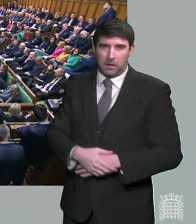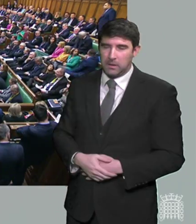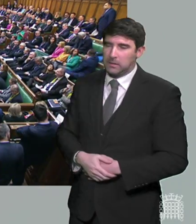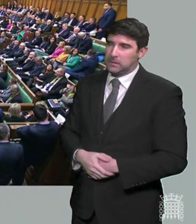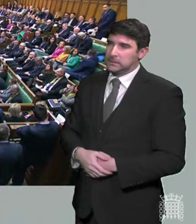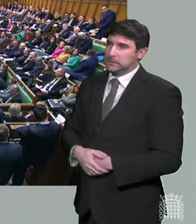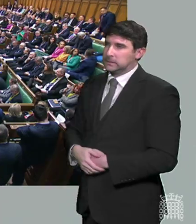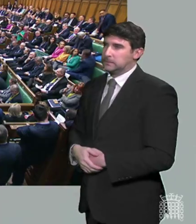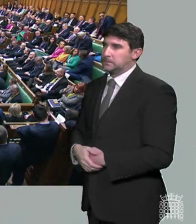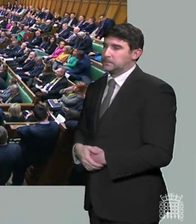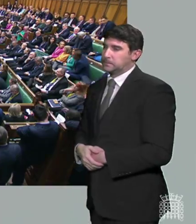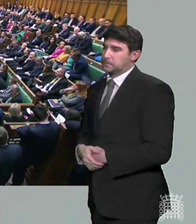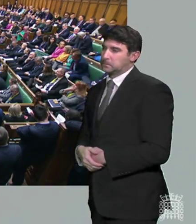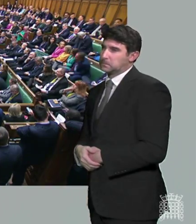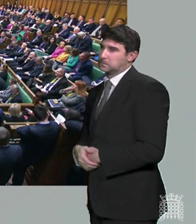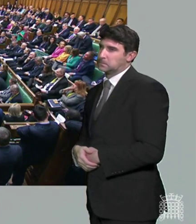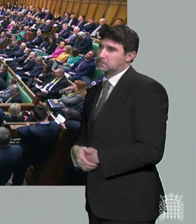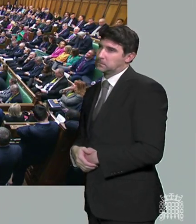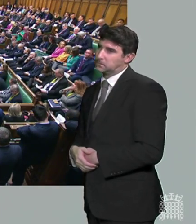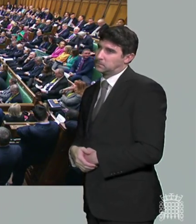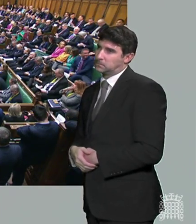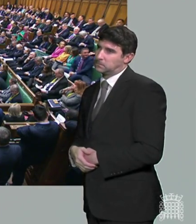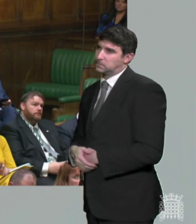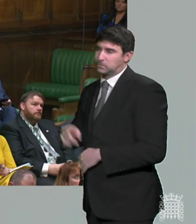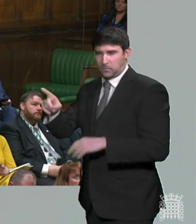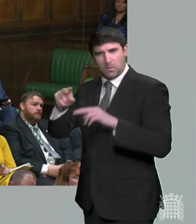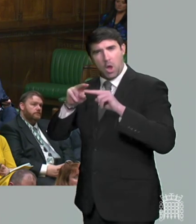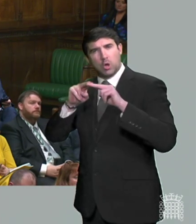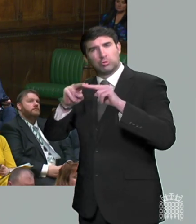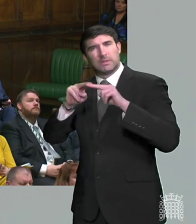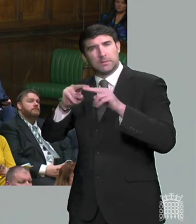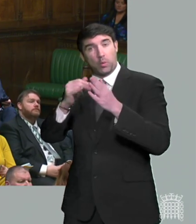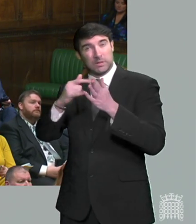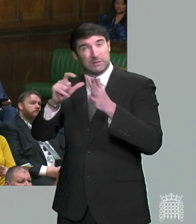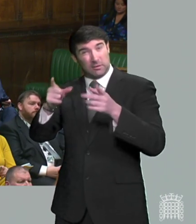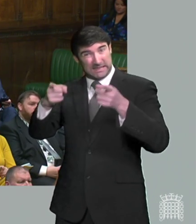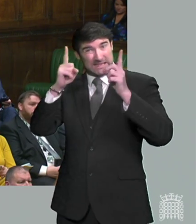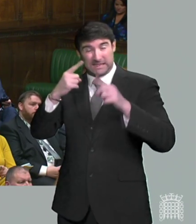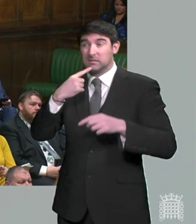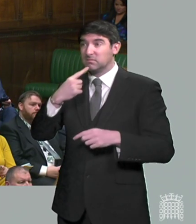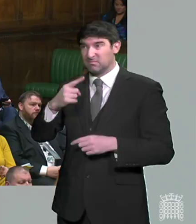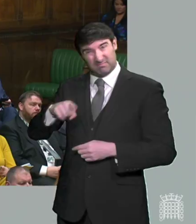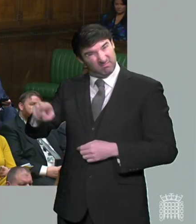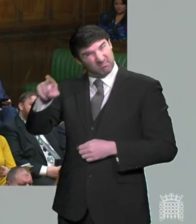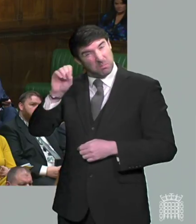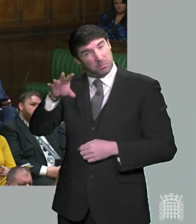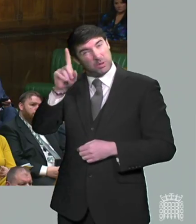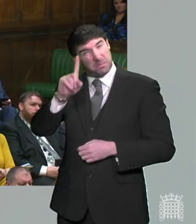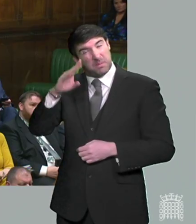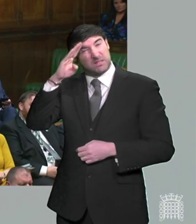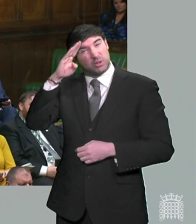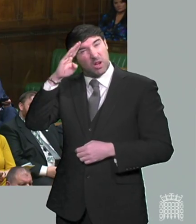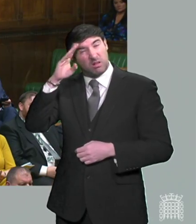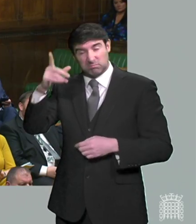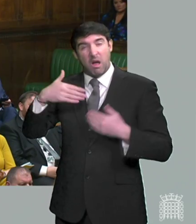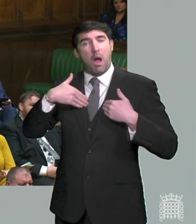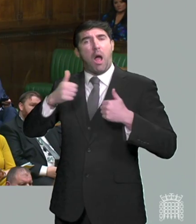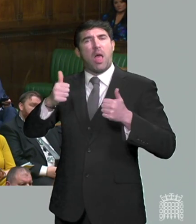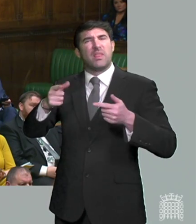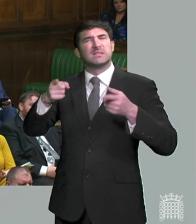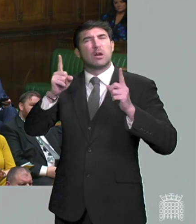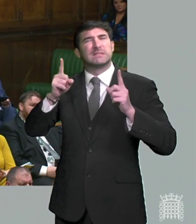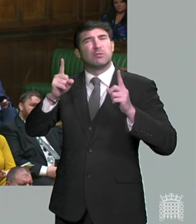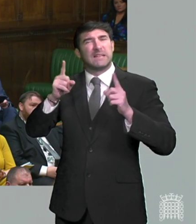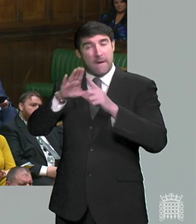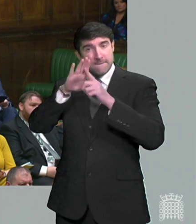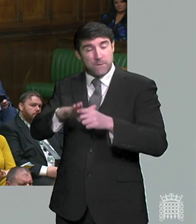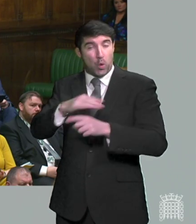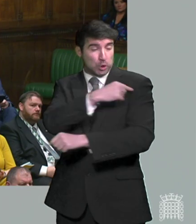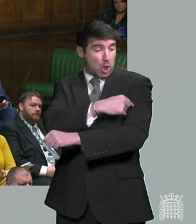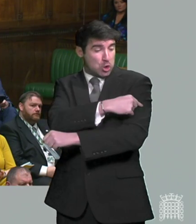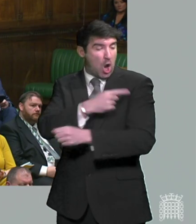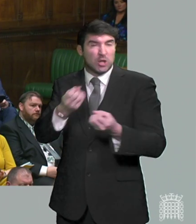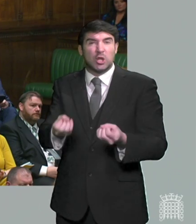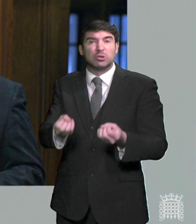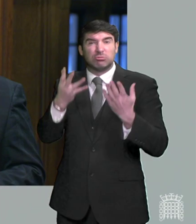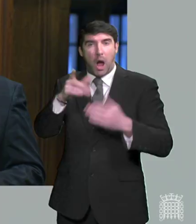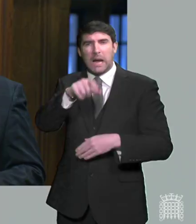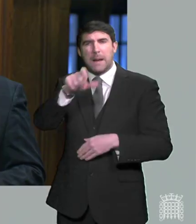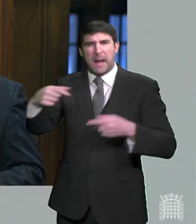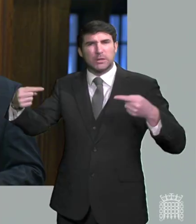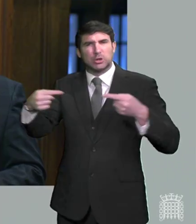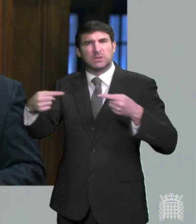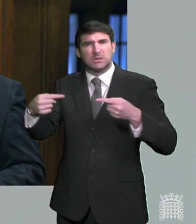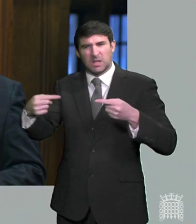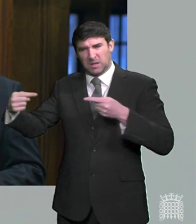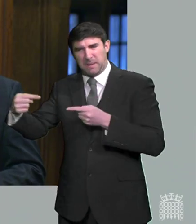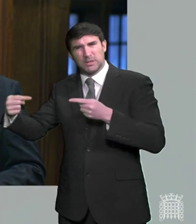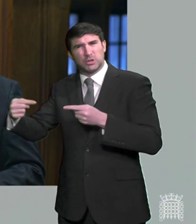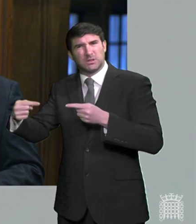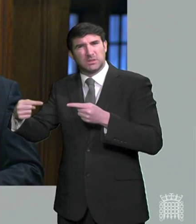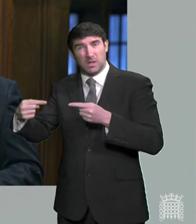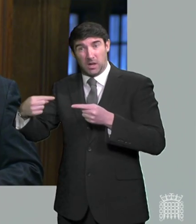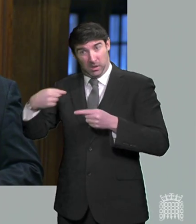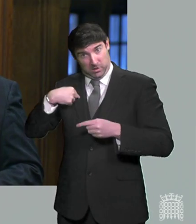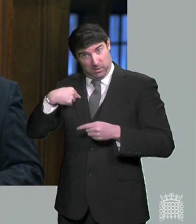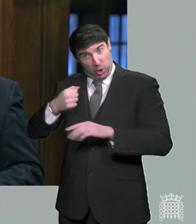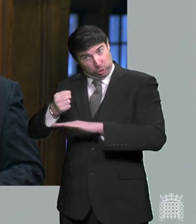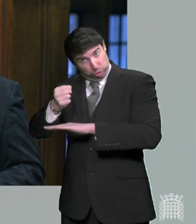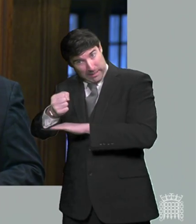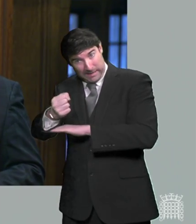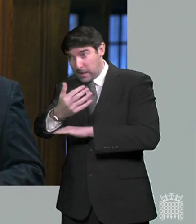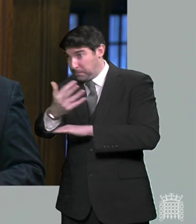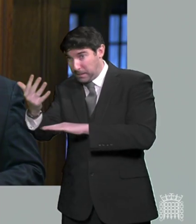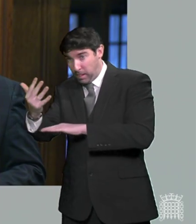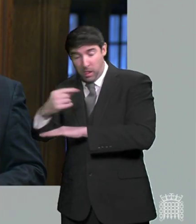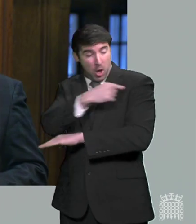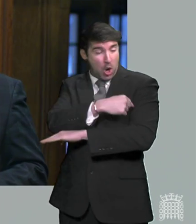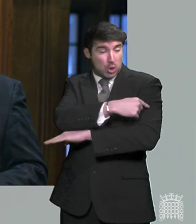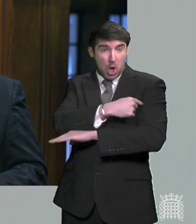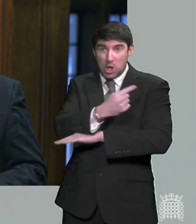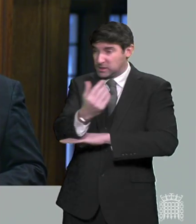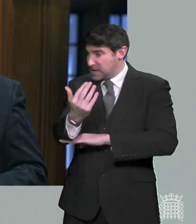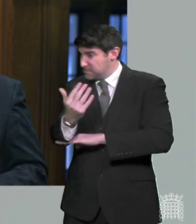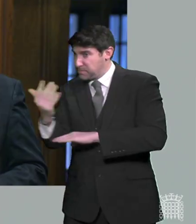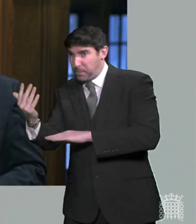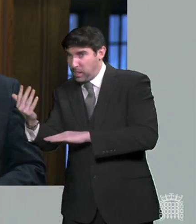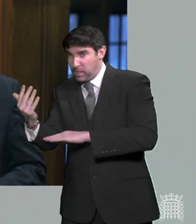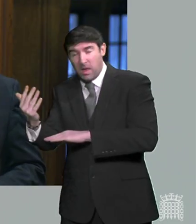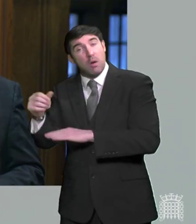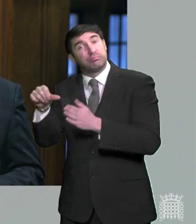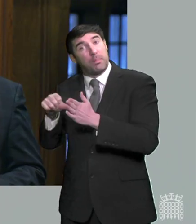A Transport Secretary implying NHS workers are deliberately putting people in danger, a Health Secretary pitting dedicated nurses against vulnerable patients—does the Prime Minister really expect the public to believe that the very people who have dedicated their lives to saving life and limb are so reckless?